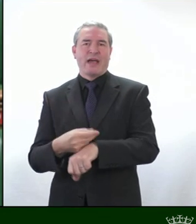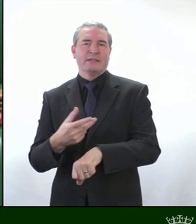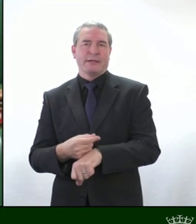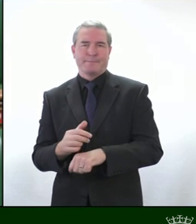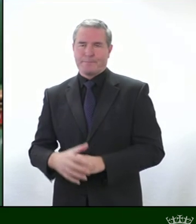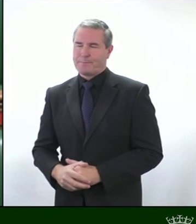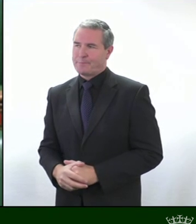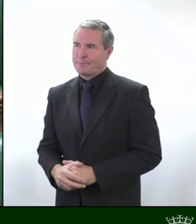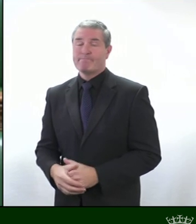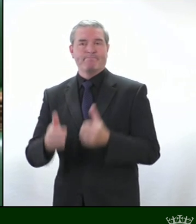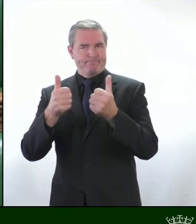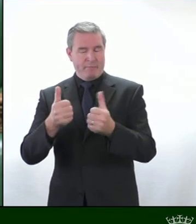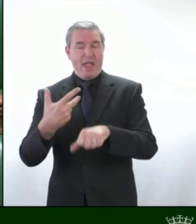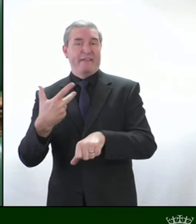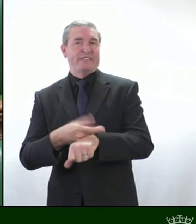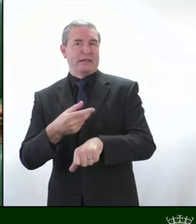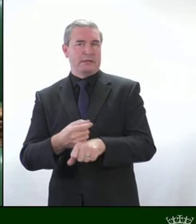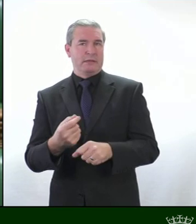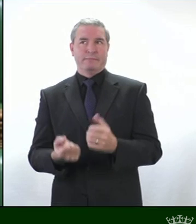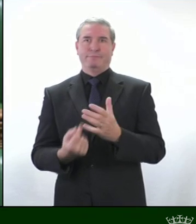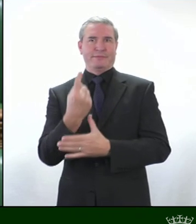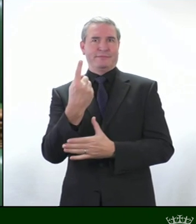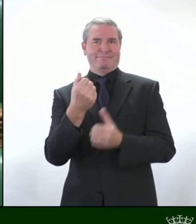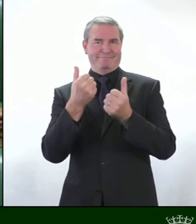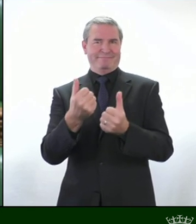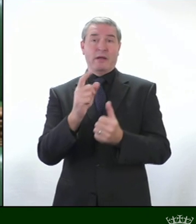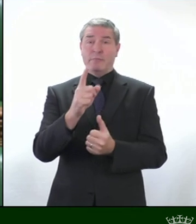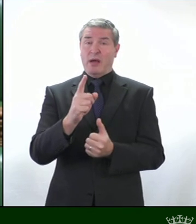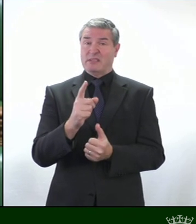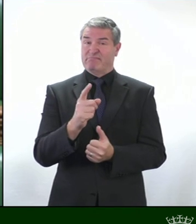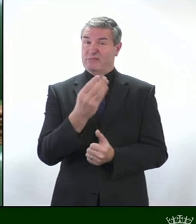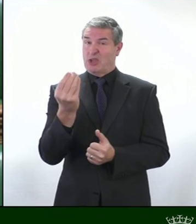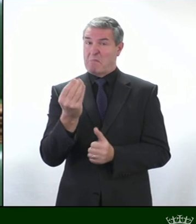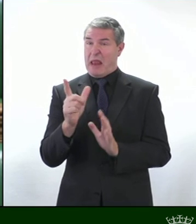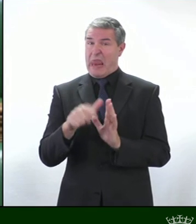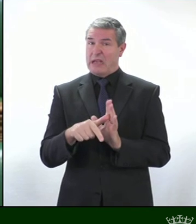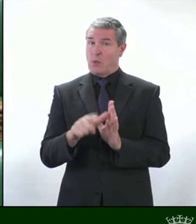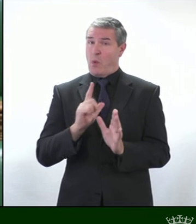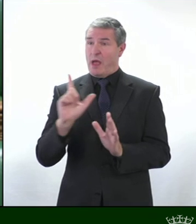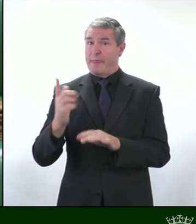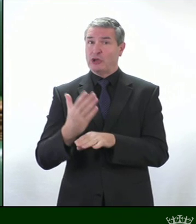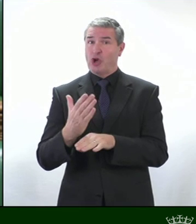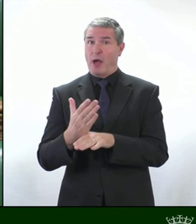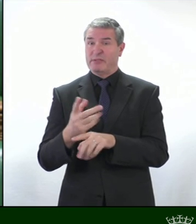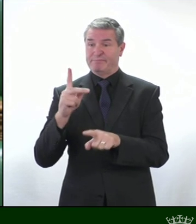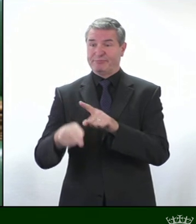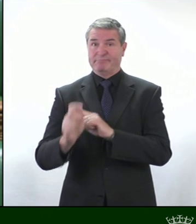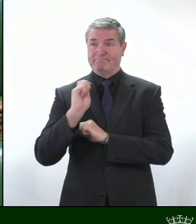The arrival of the vaccine is obviously wonderful news, but it will come too late for many who have lost their jobs already.